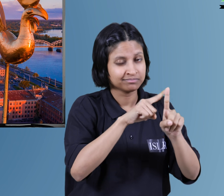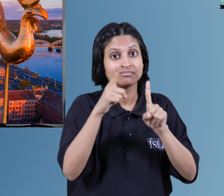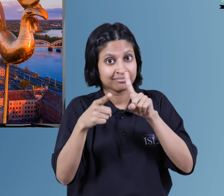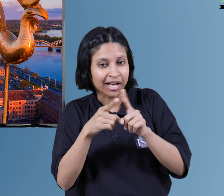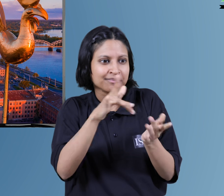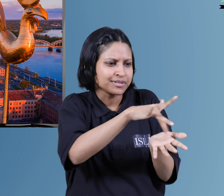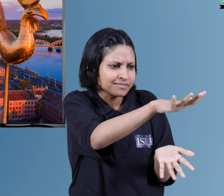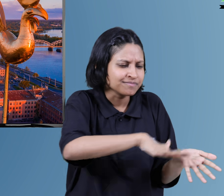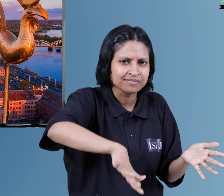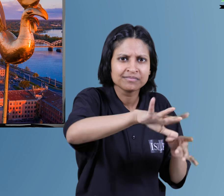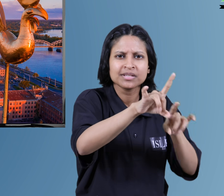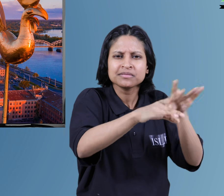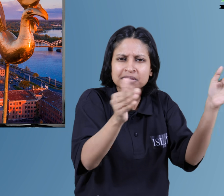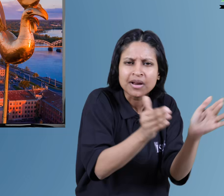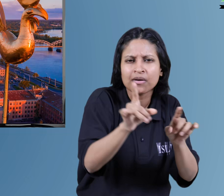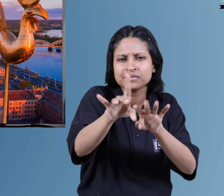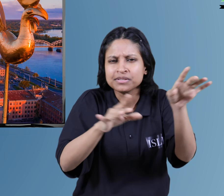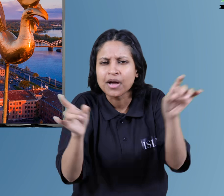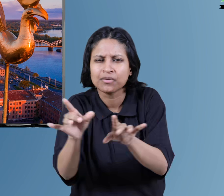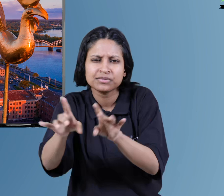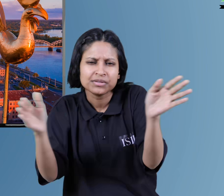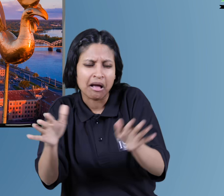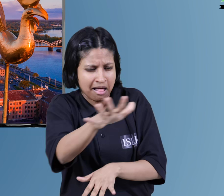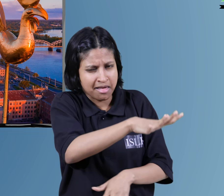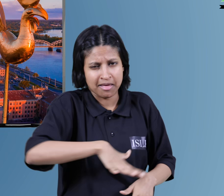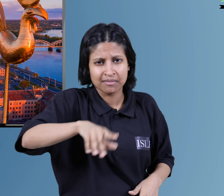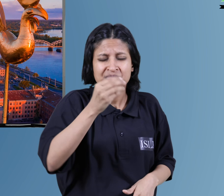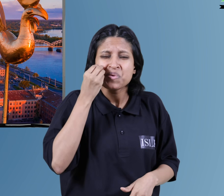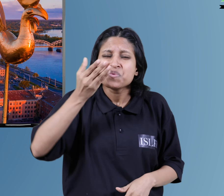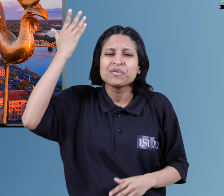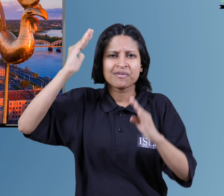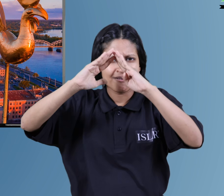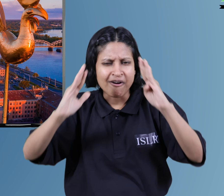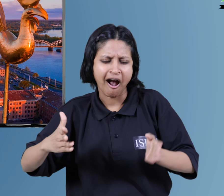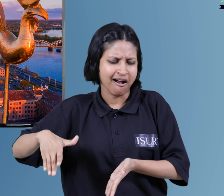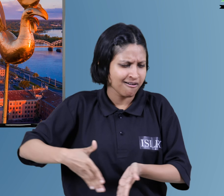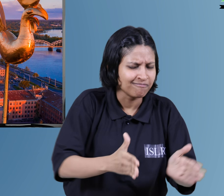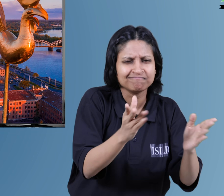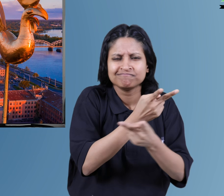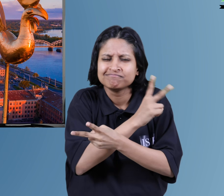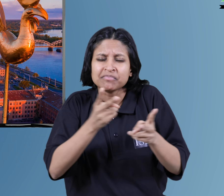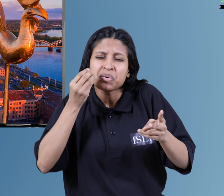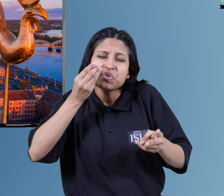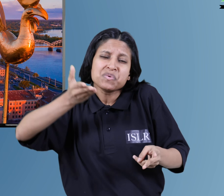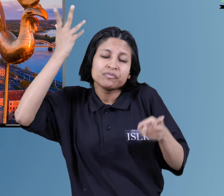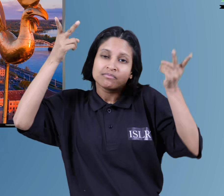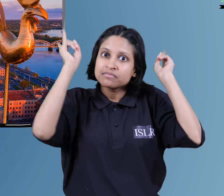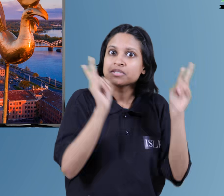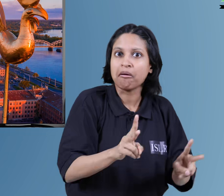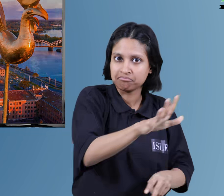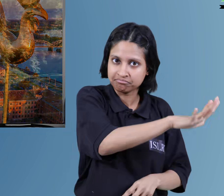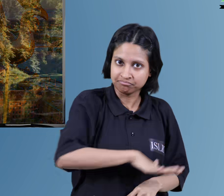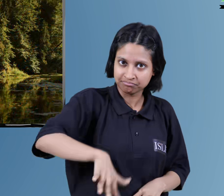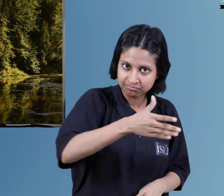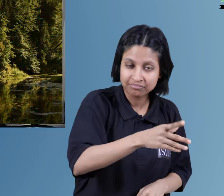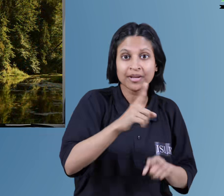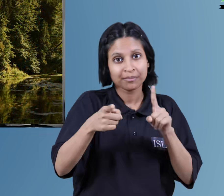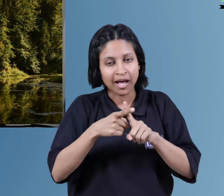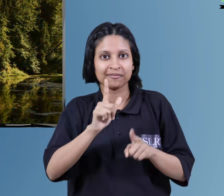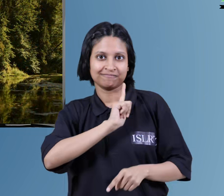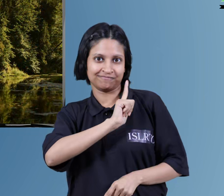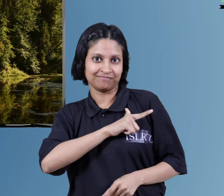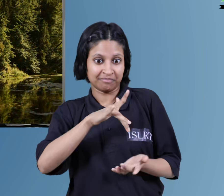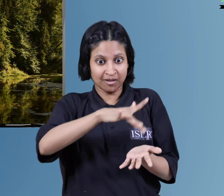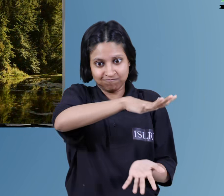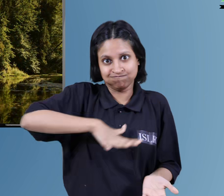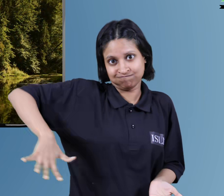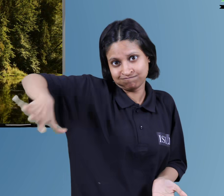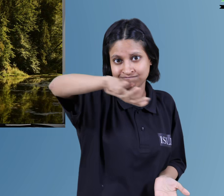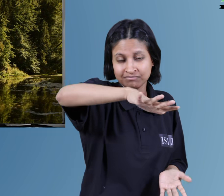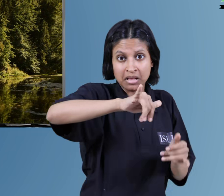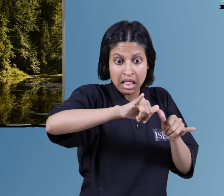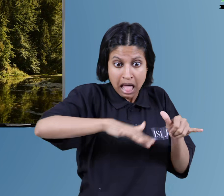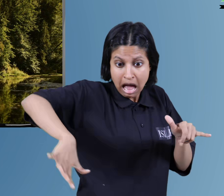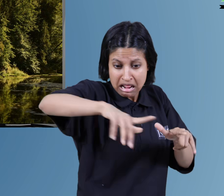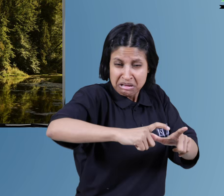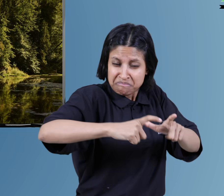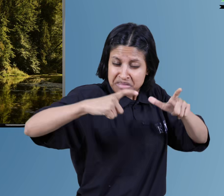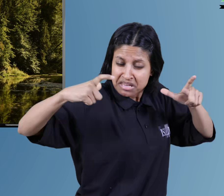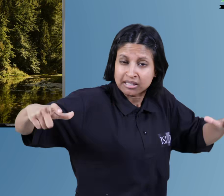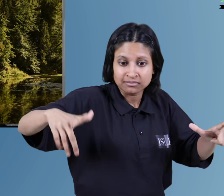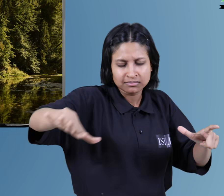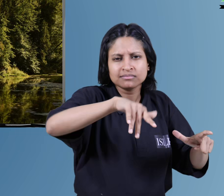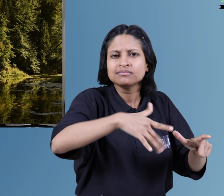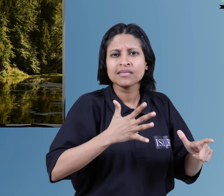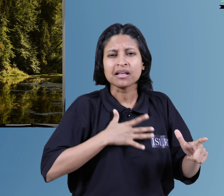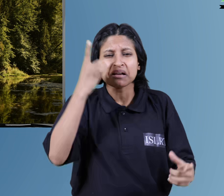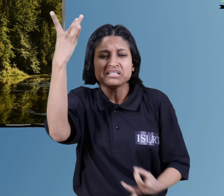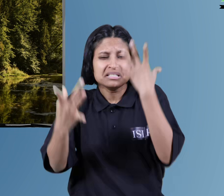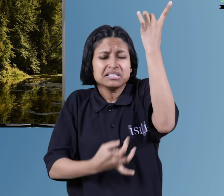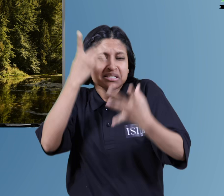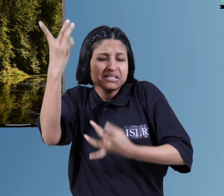medieval towns, and extensive forests.